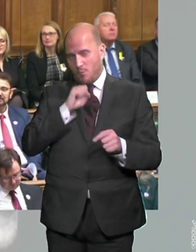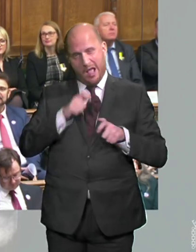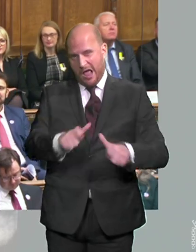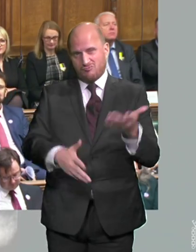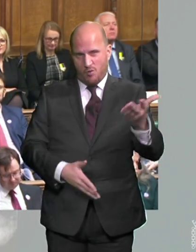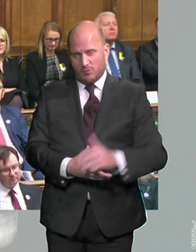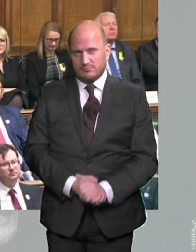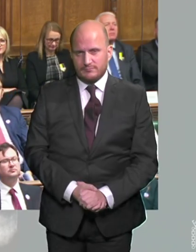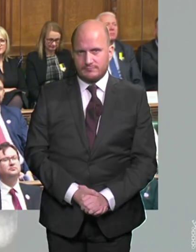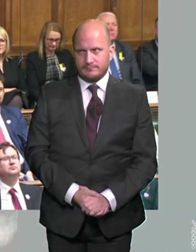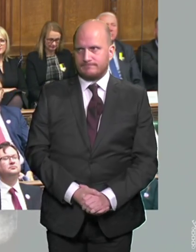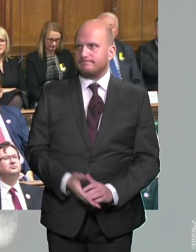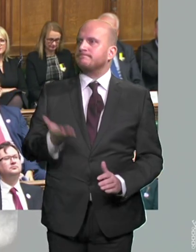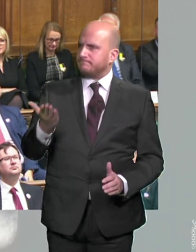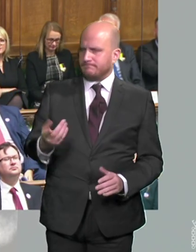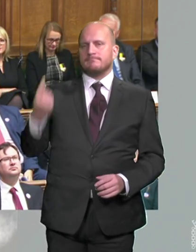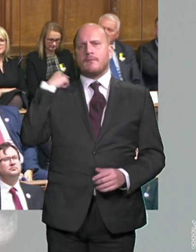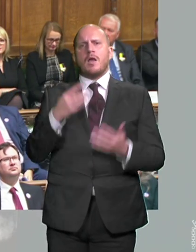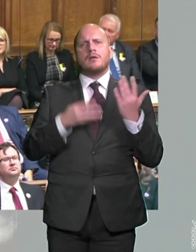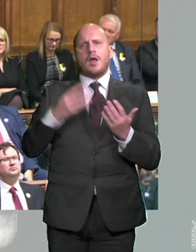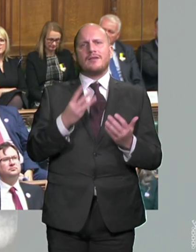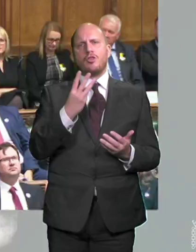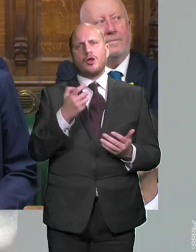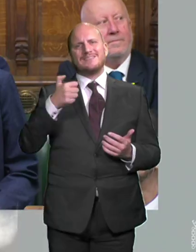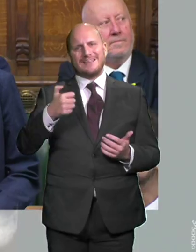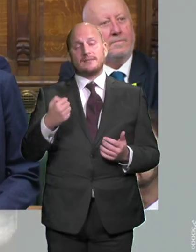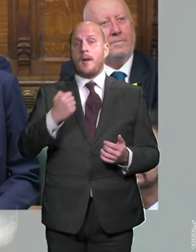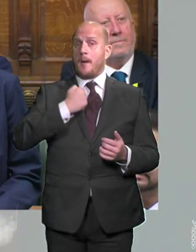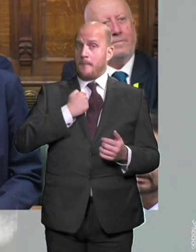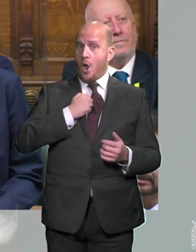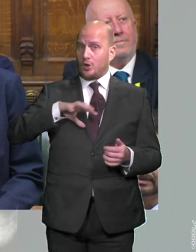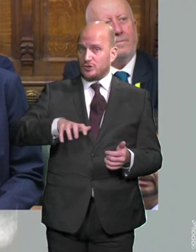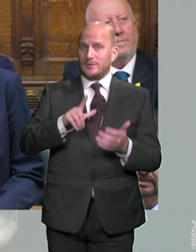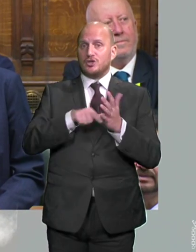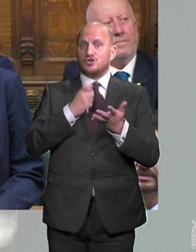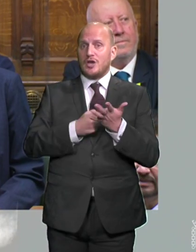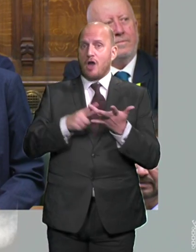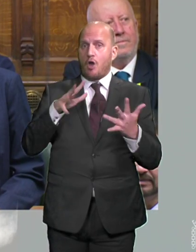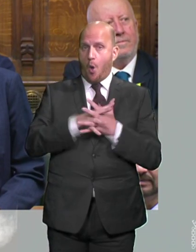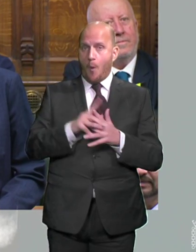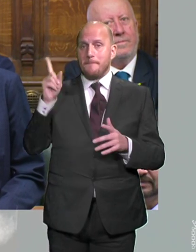In 1936, people from my constituency marched to Parliament demanding jobs.